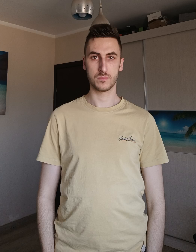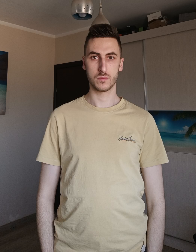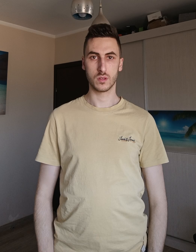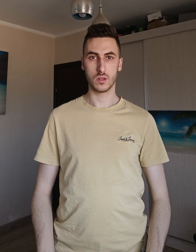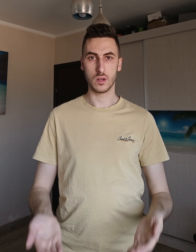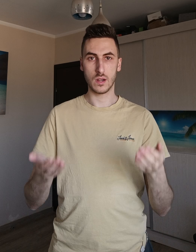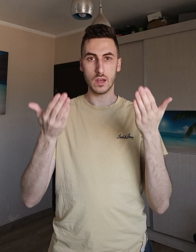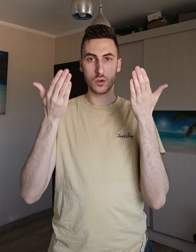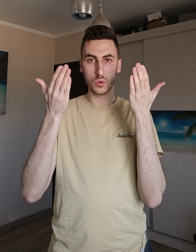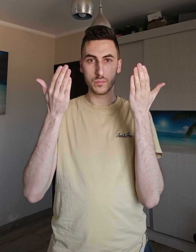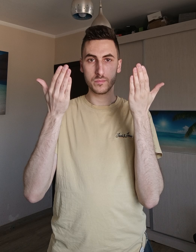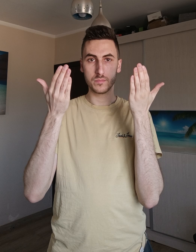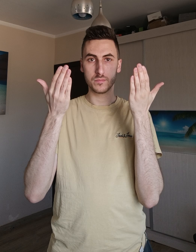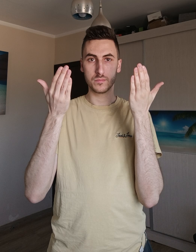לקום